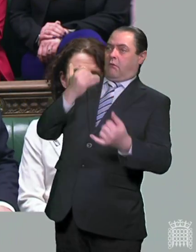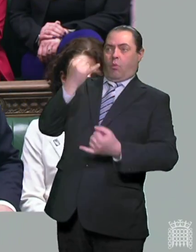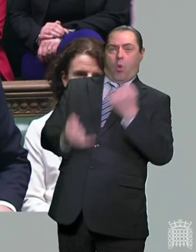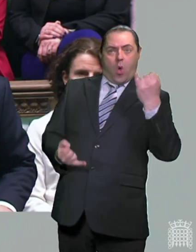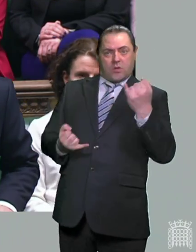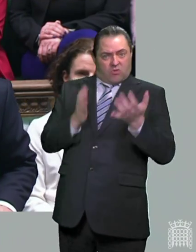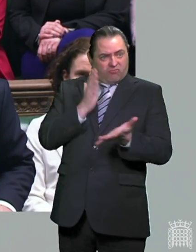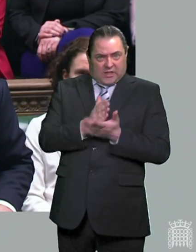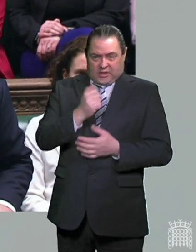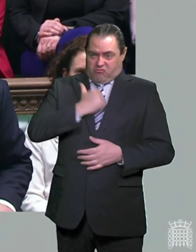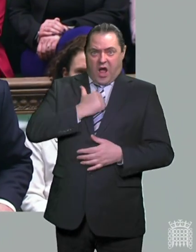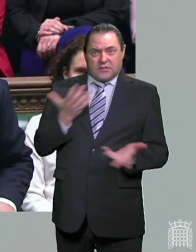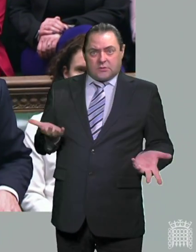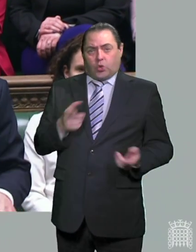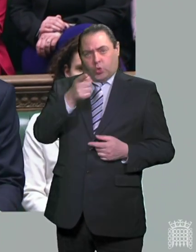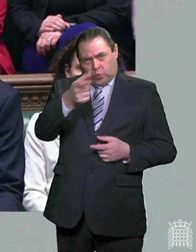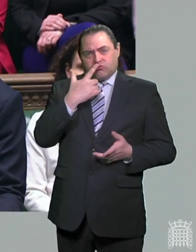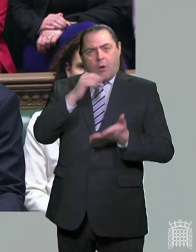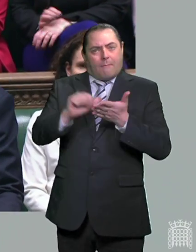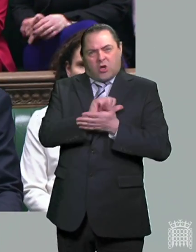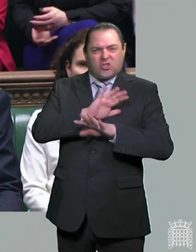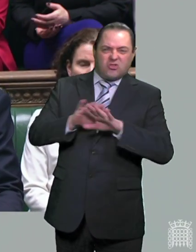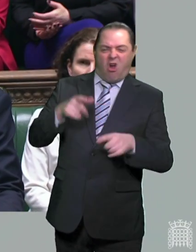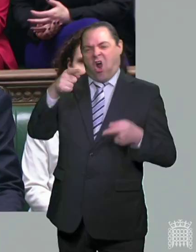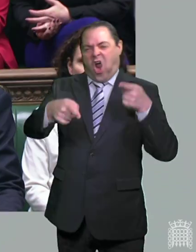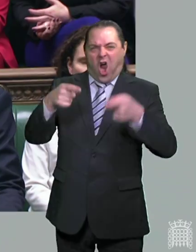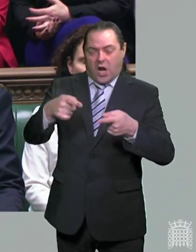He should be apologising, not gloating.